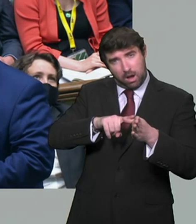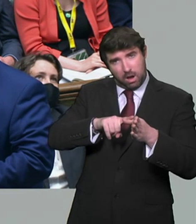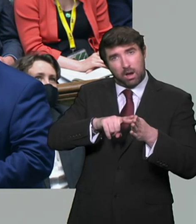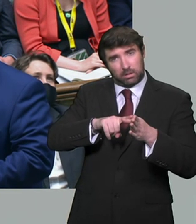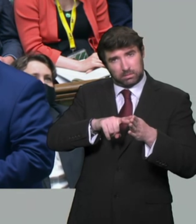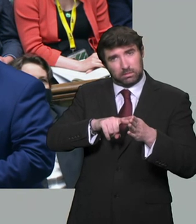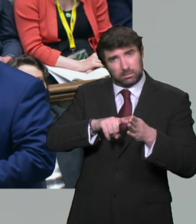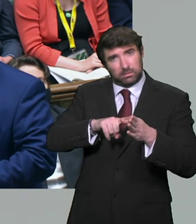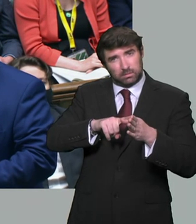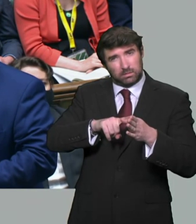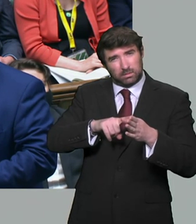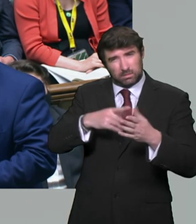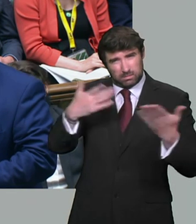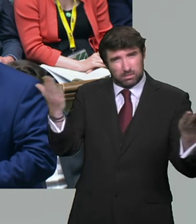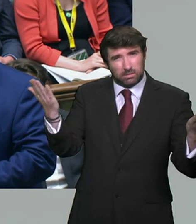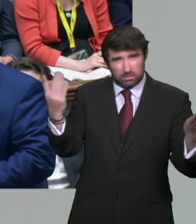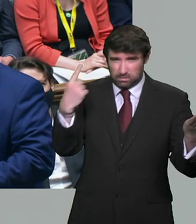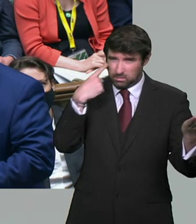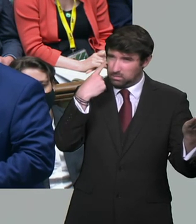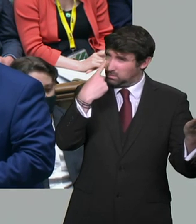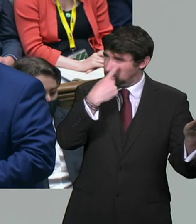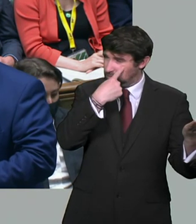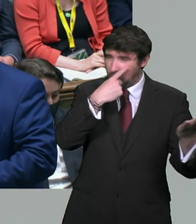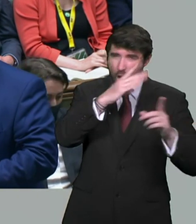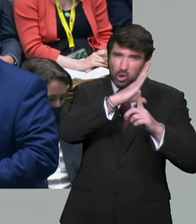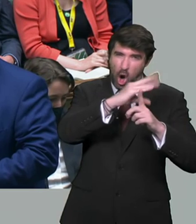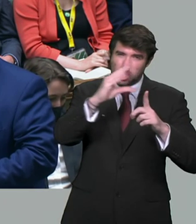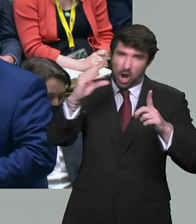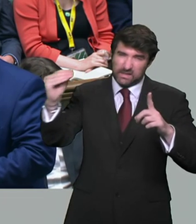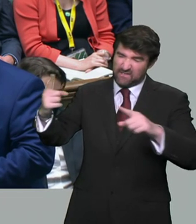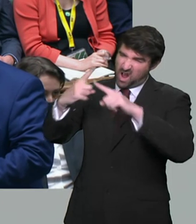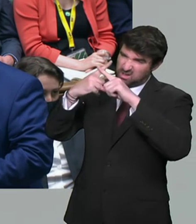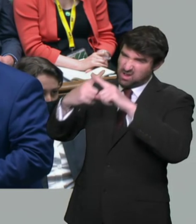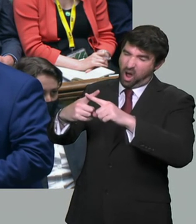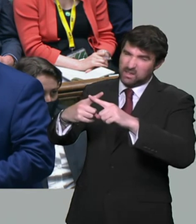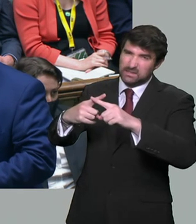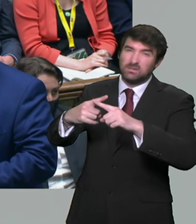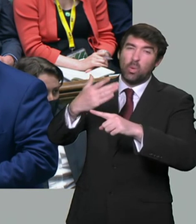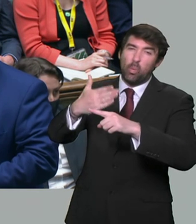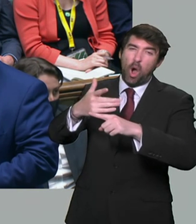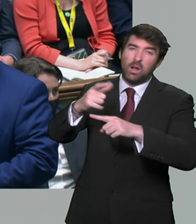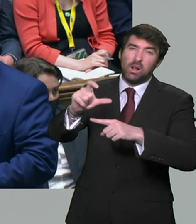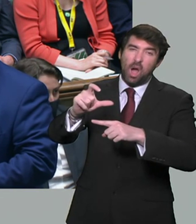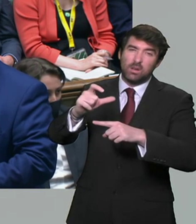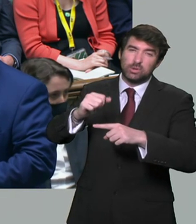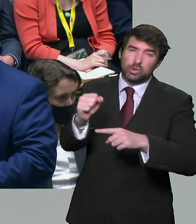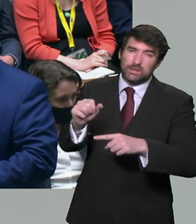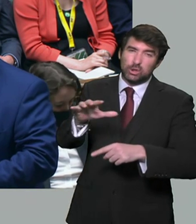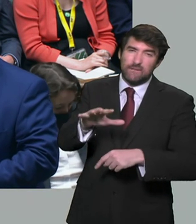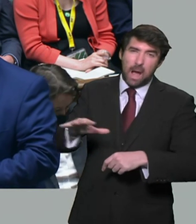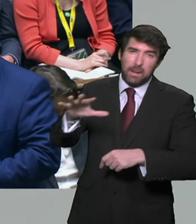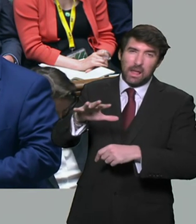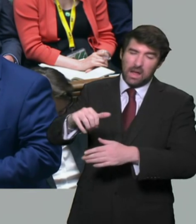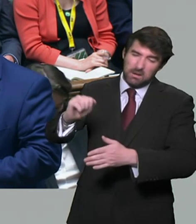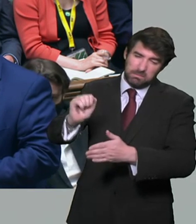Yet again, the Tories are fleecing Scottish families, hitting low and middle-income workers and penalising the young.